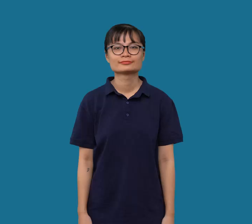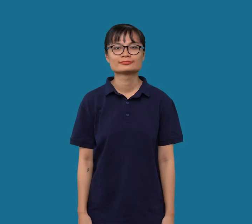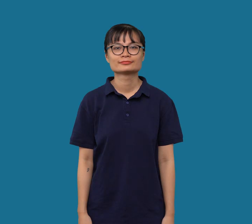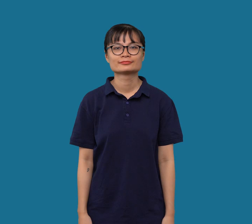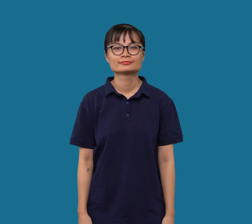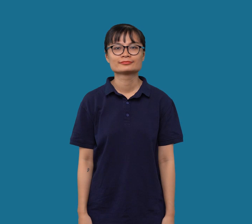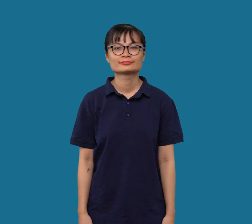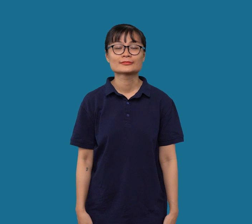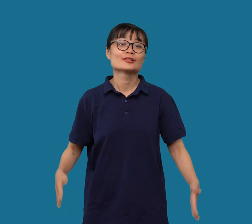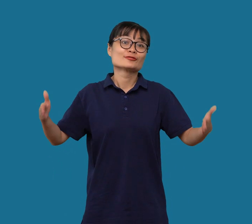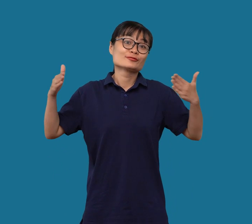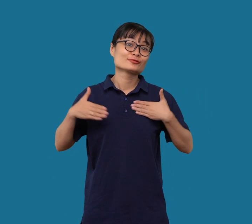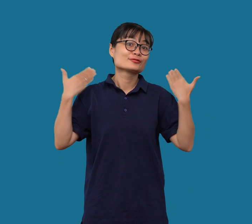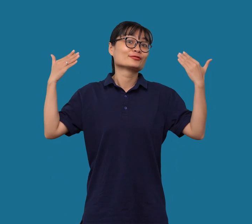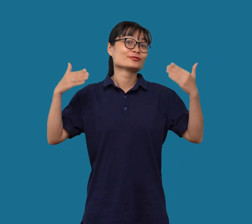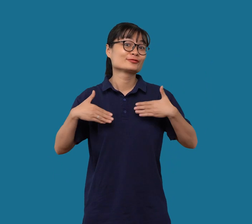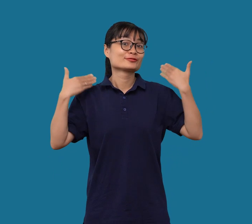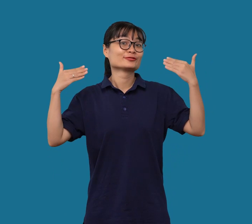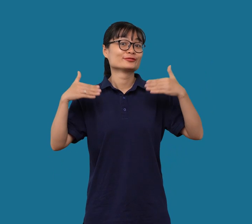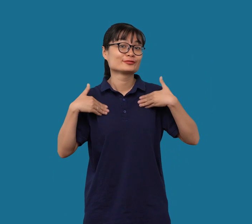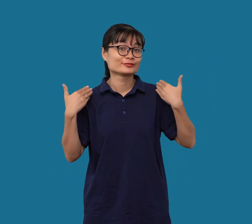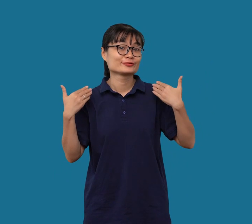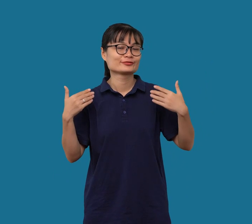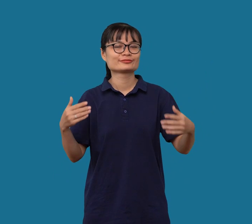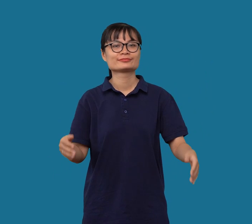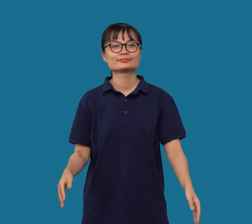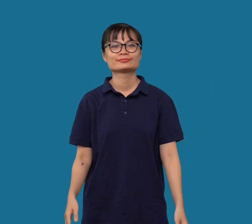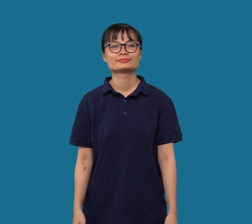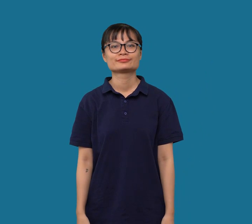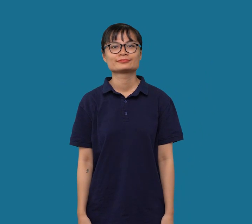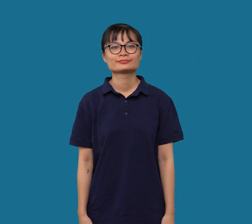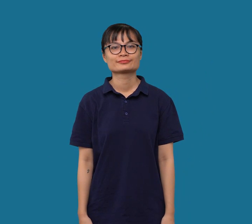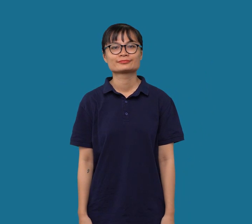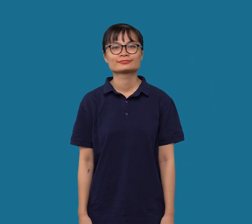vui mừng